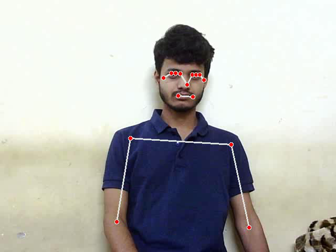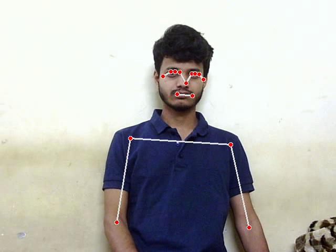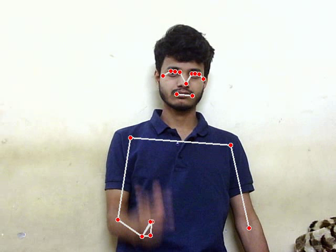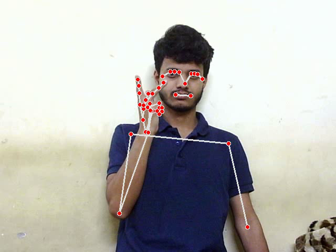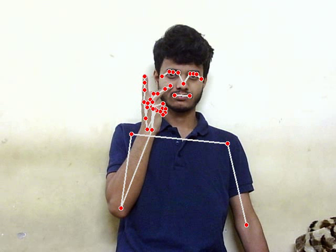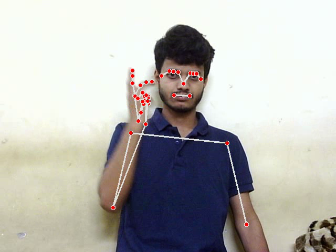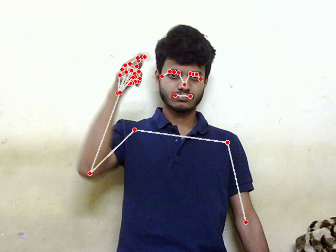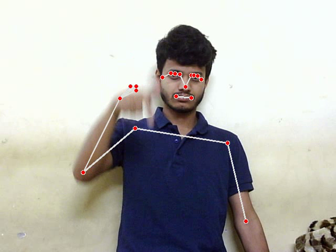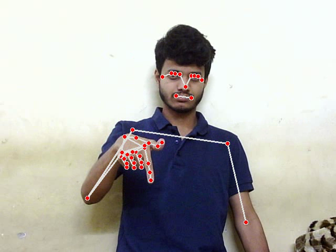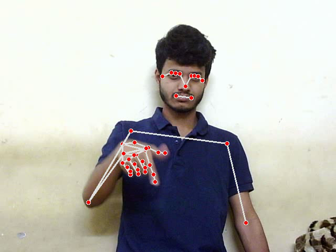see you later